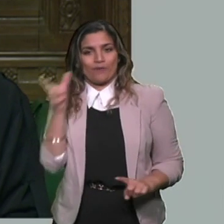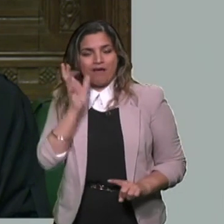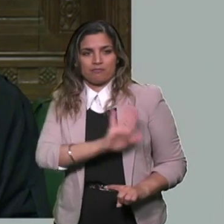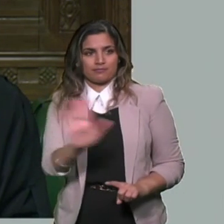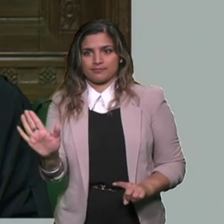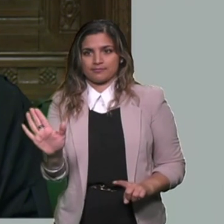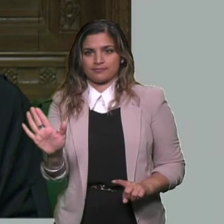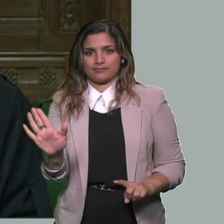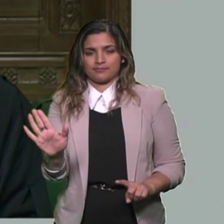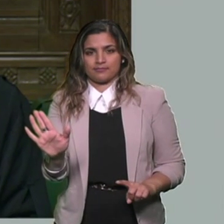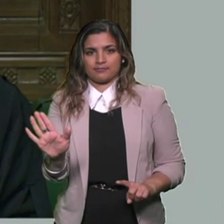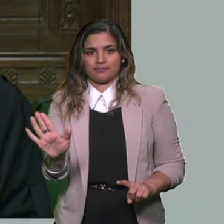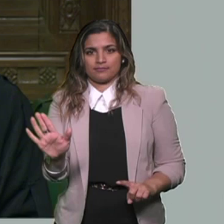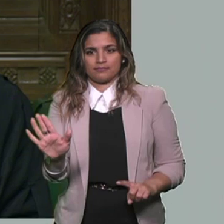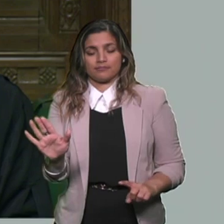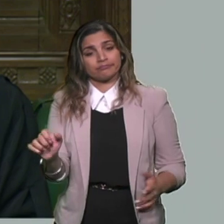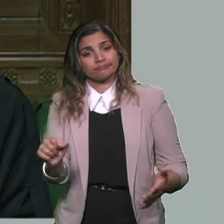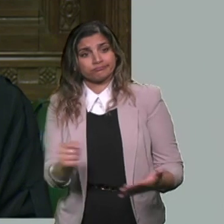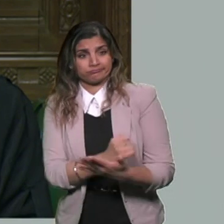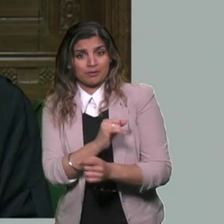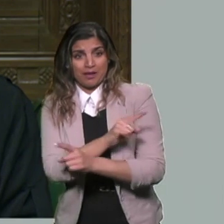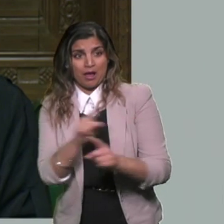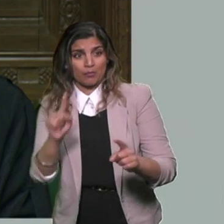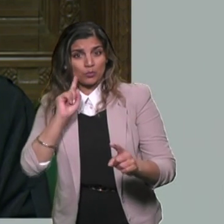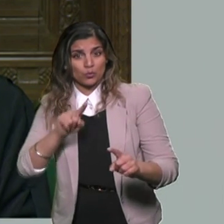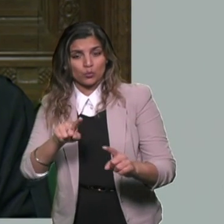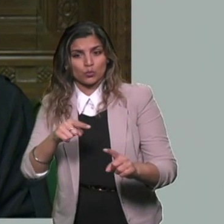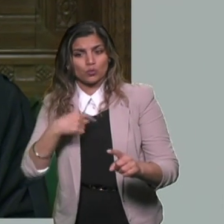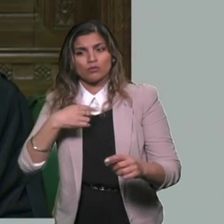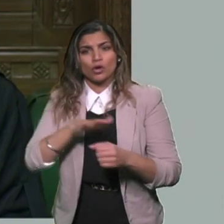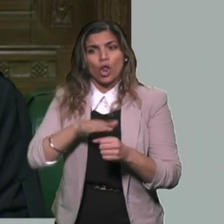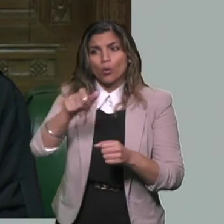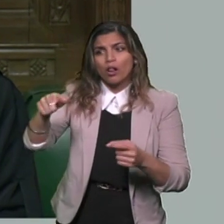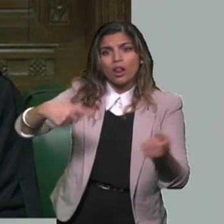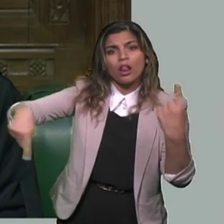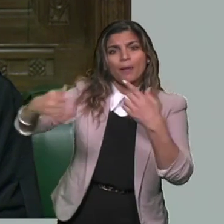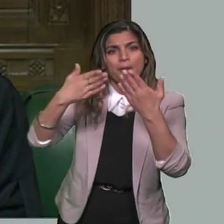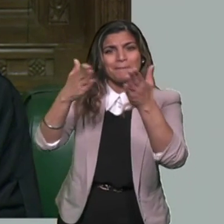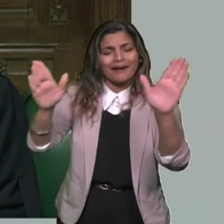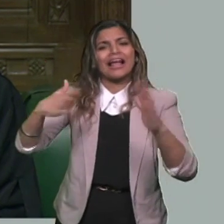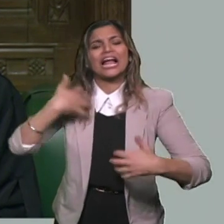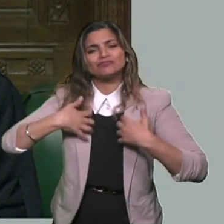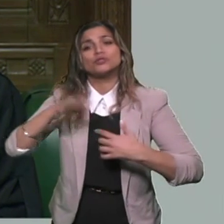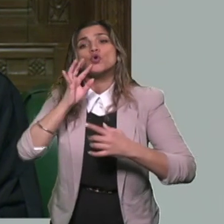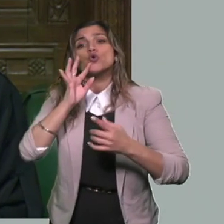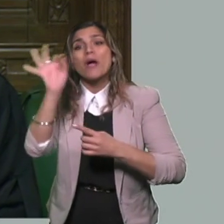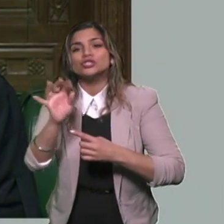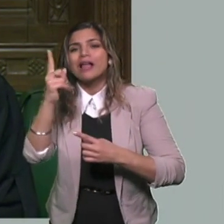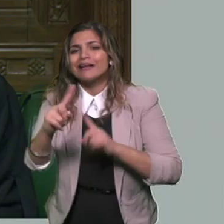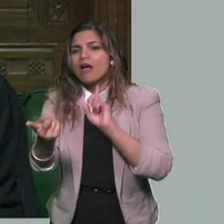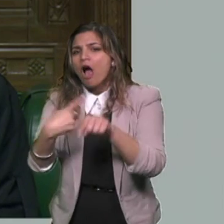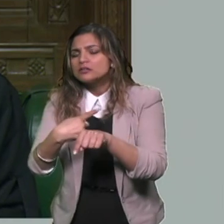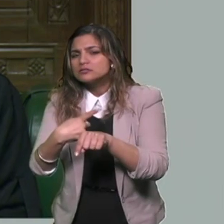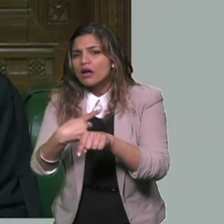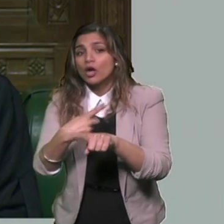Members might not believe this, but our constituents are very interested in the questions and the answers.